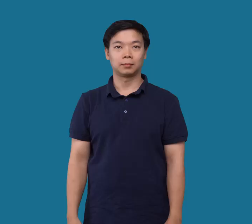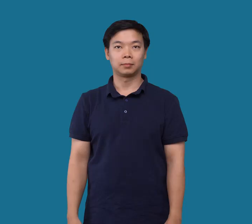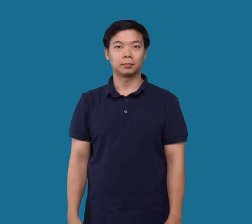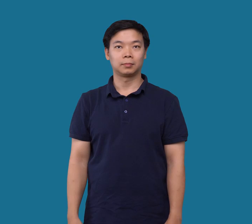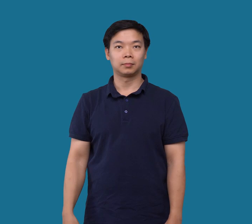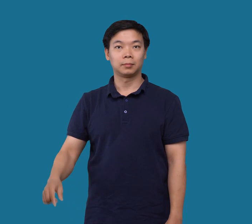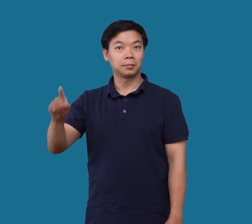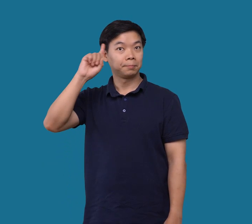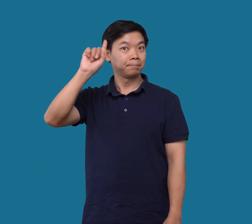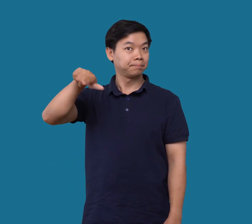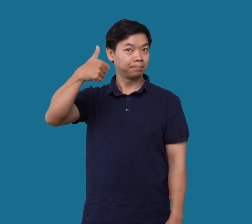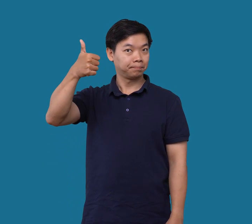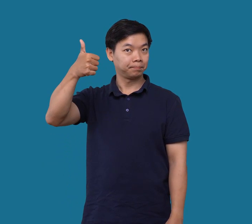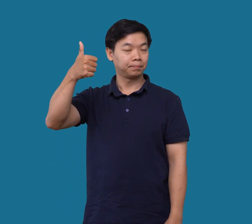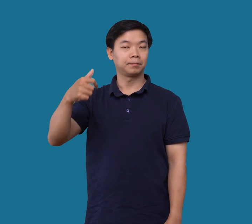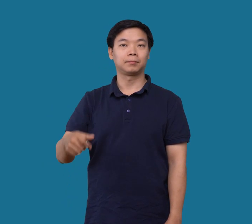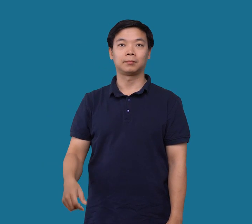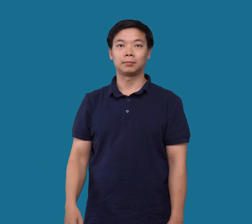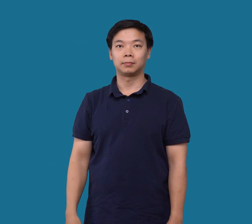kinh nghiệm